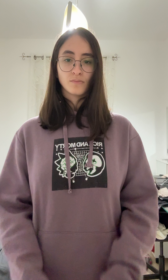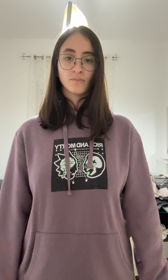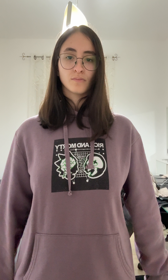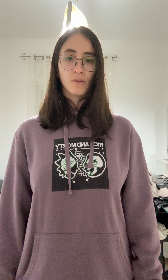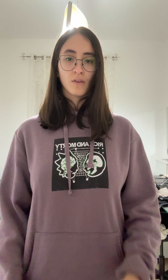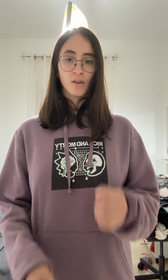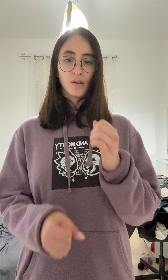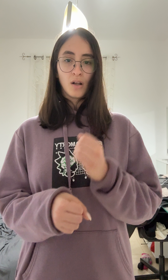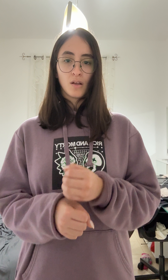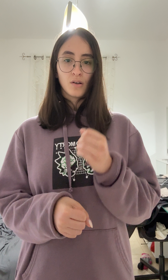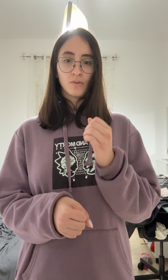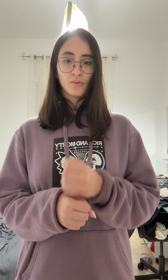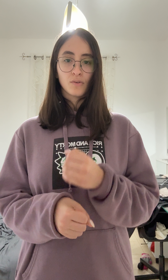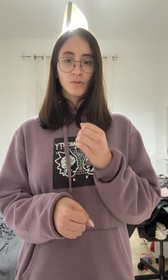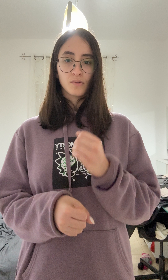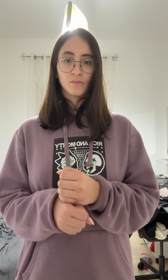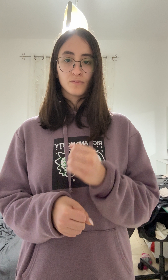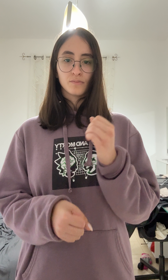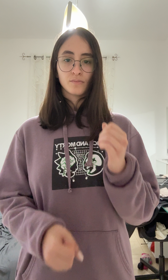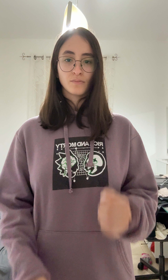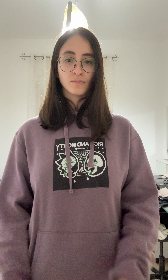לעבוד